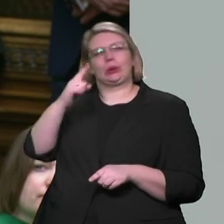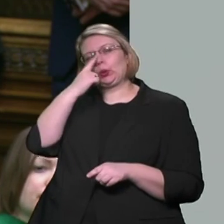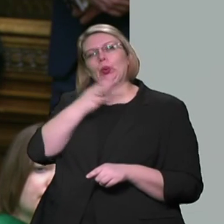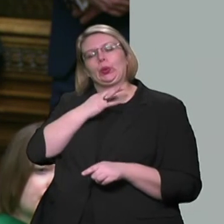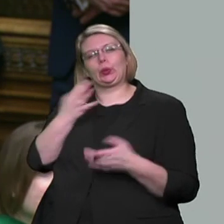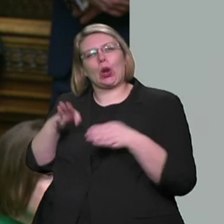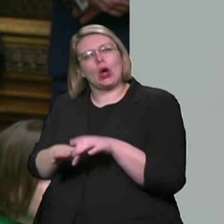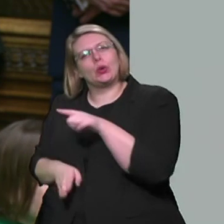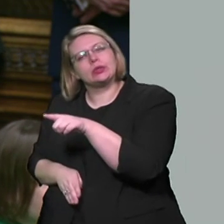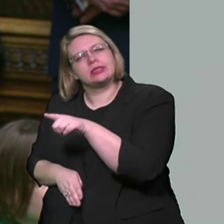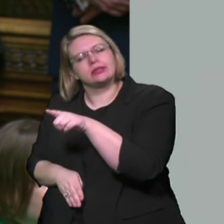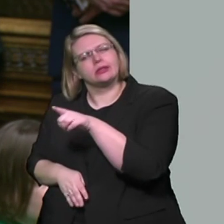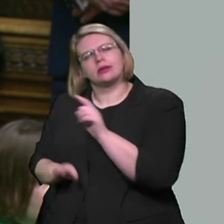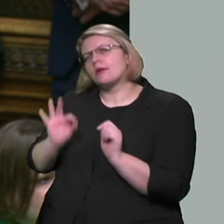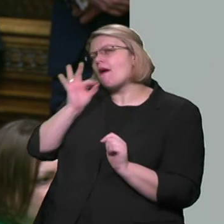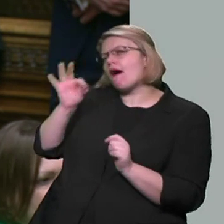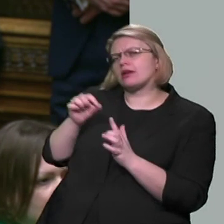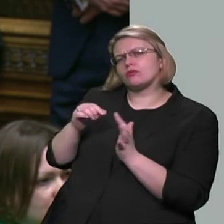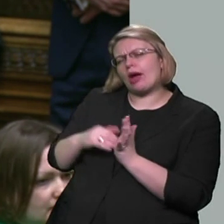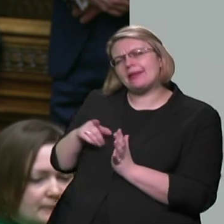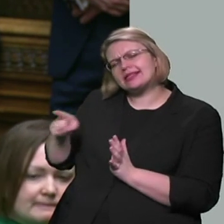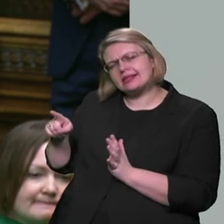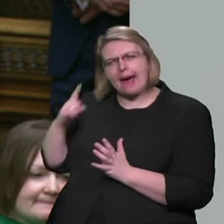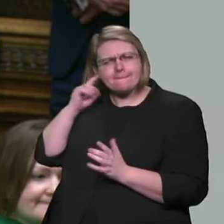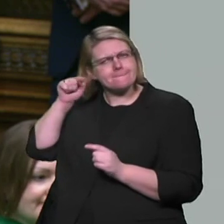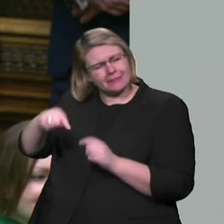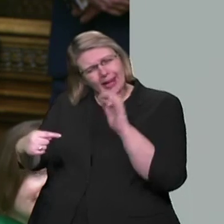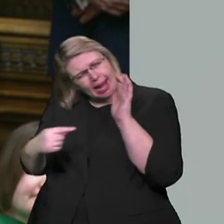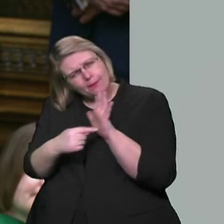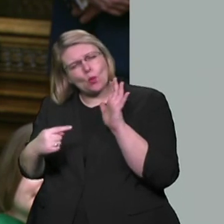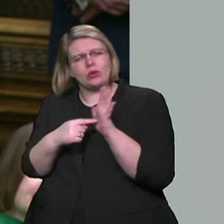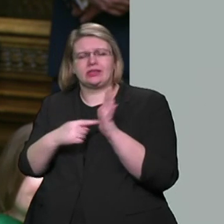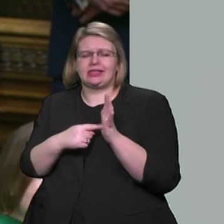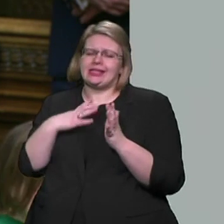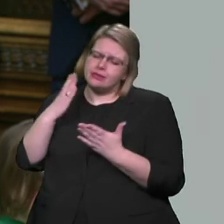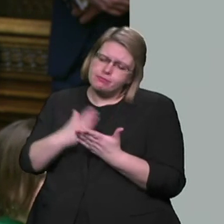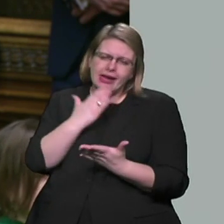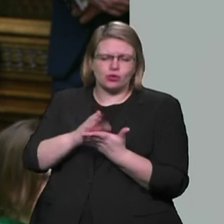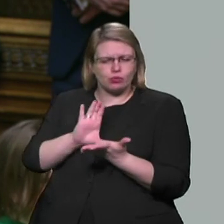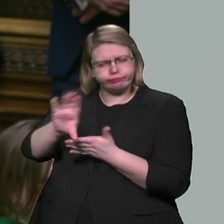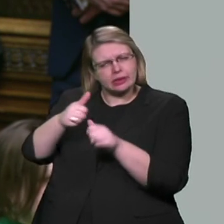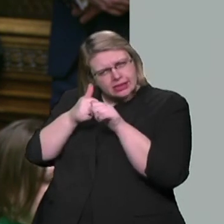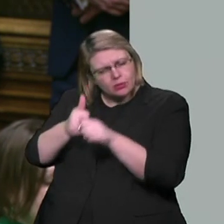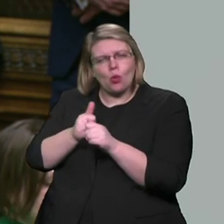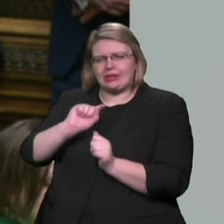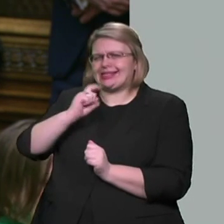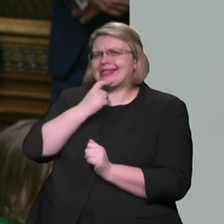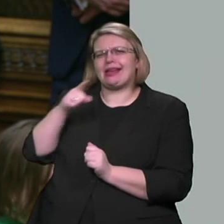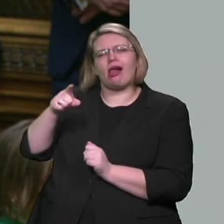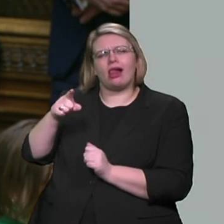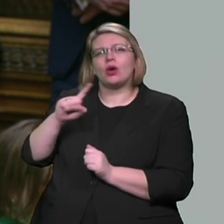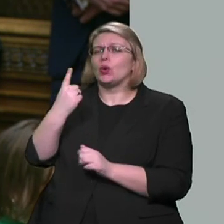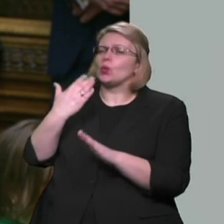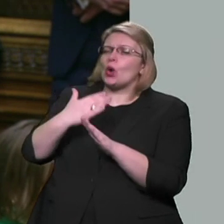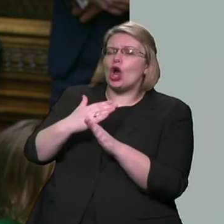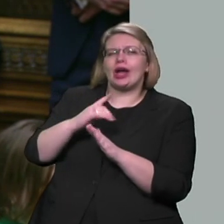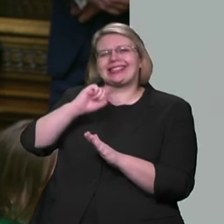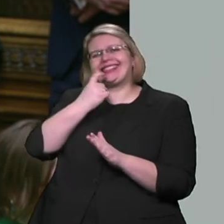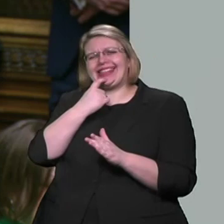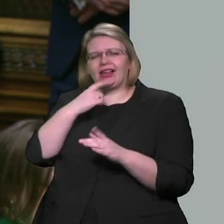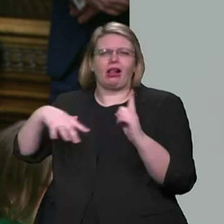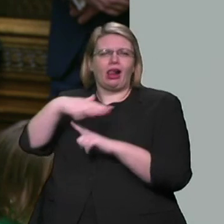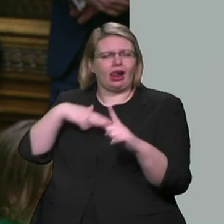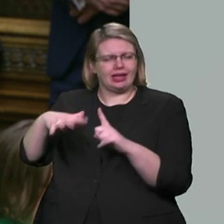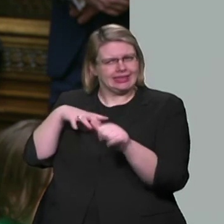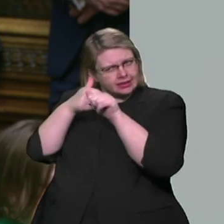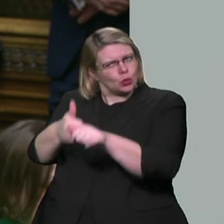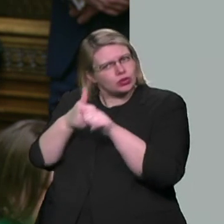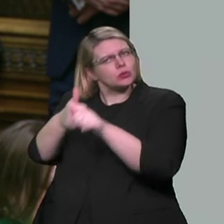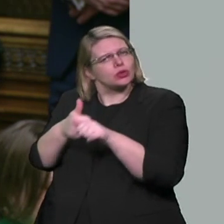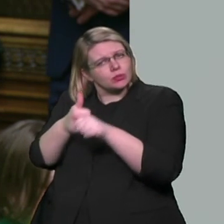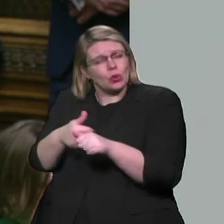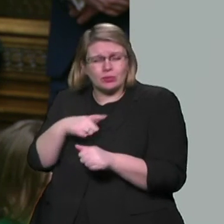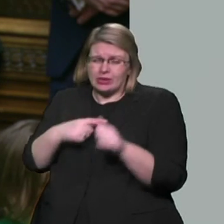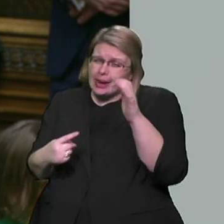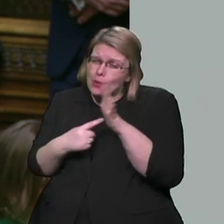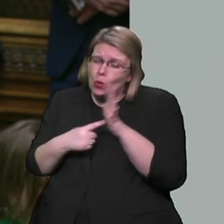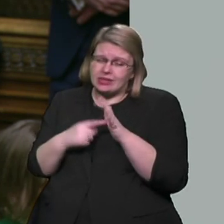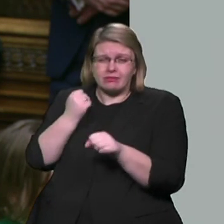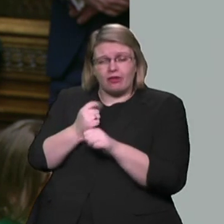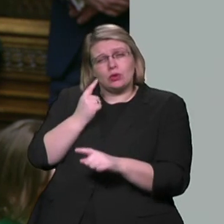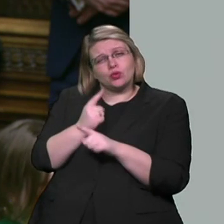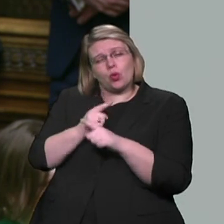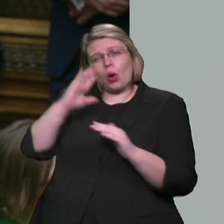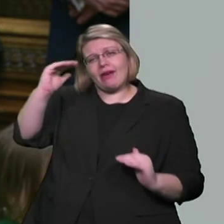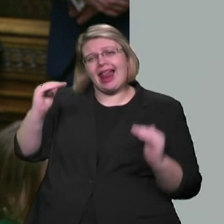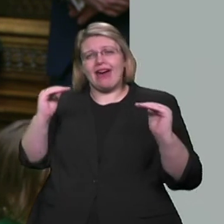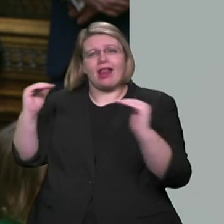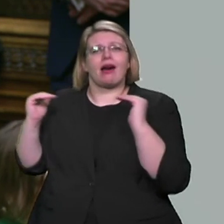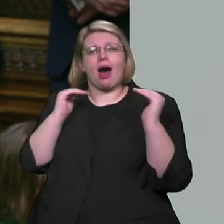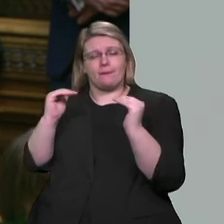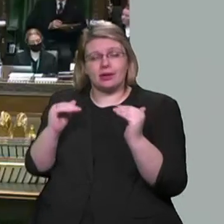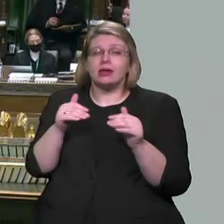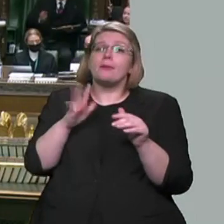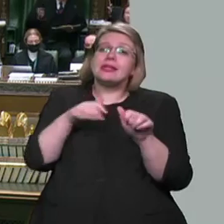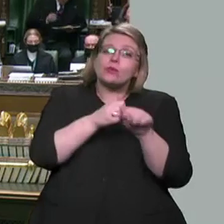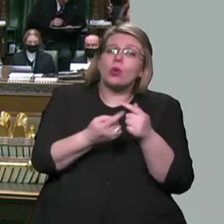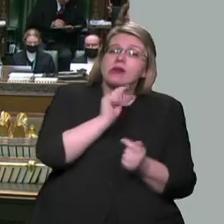Does my right honourable Friend agree that the steel industry sits at the heart of our levelling-up agenda, and will he commit to looking at all options to support the business through this period of uncertainty, as the Government have done so effectively for Sheffield Forgemasters and British Steel?